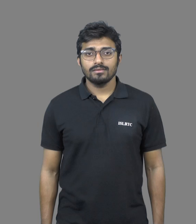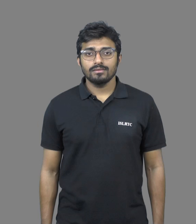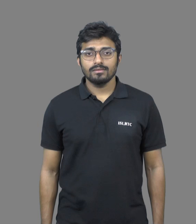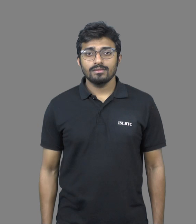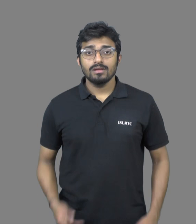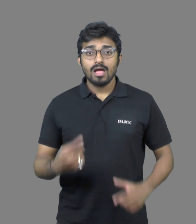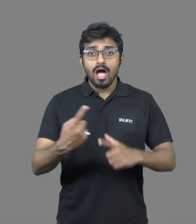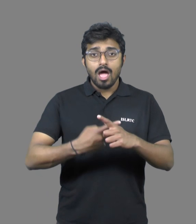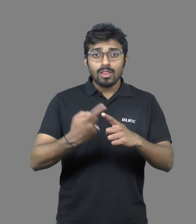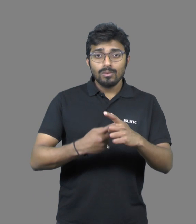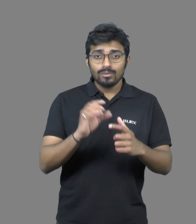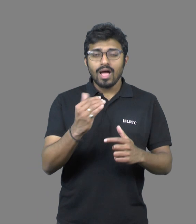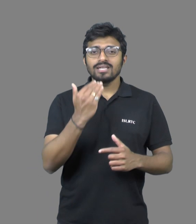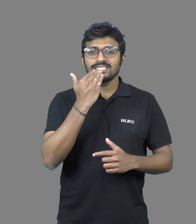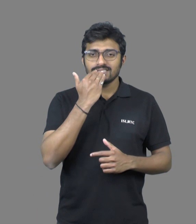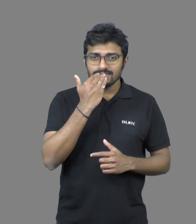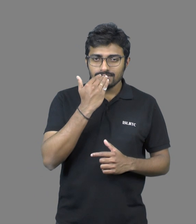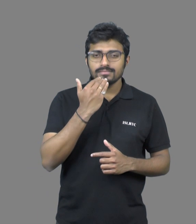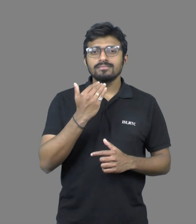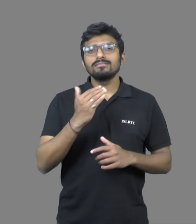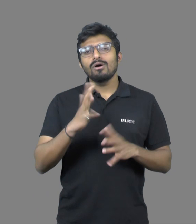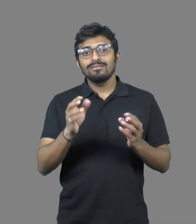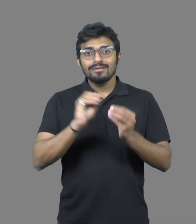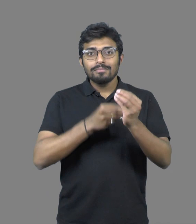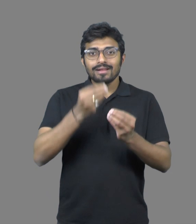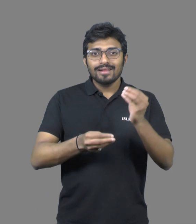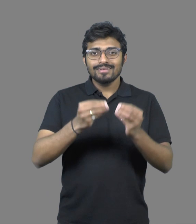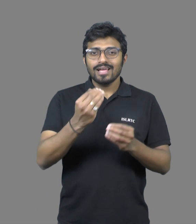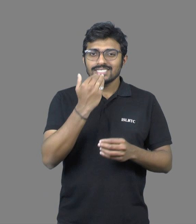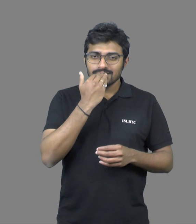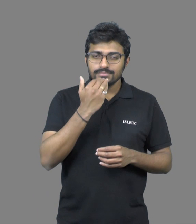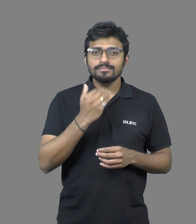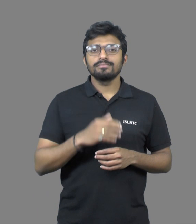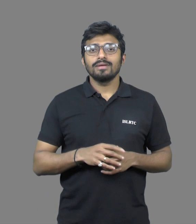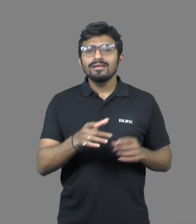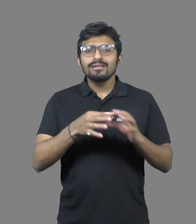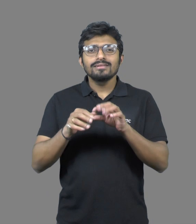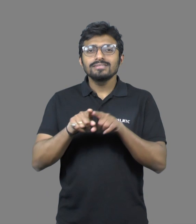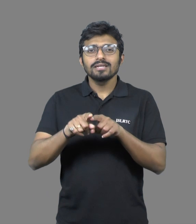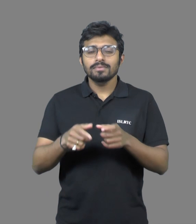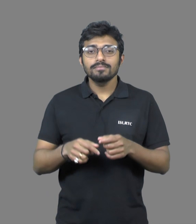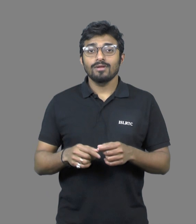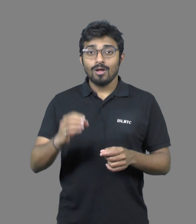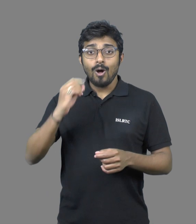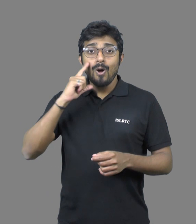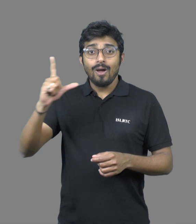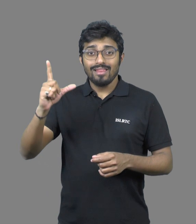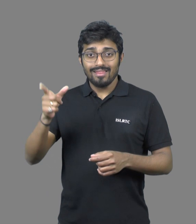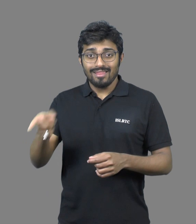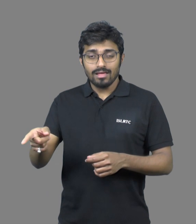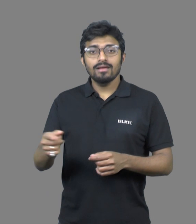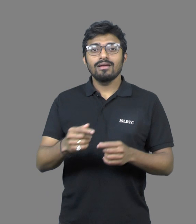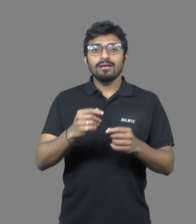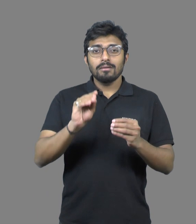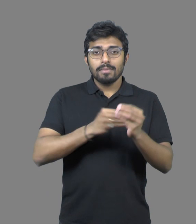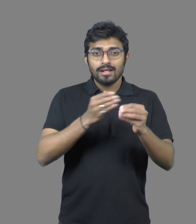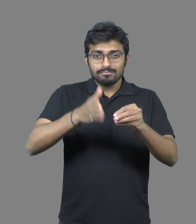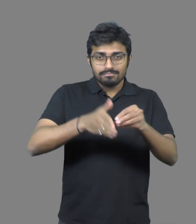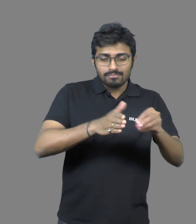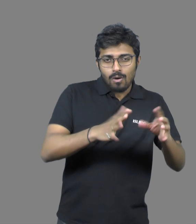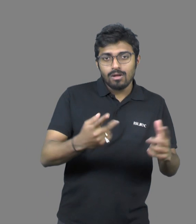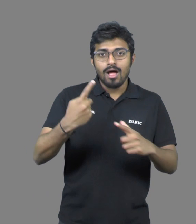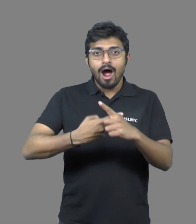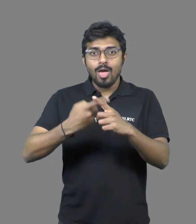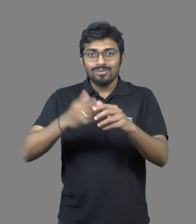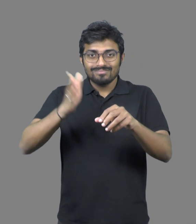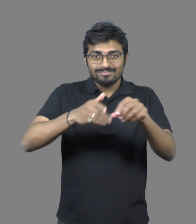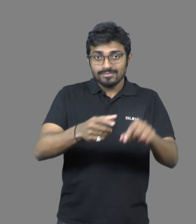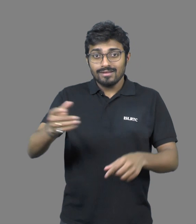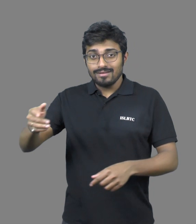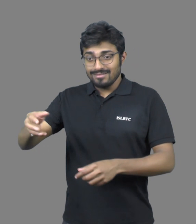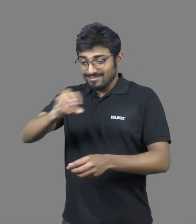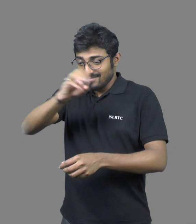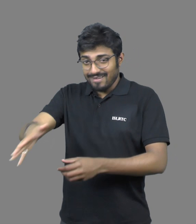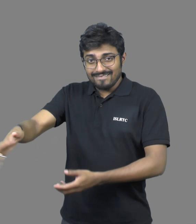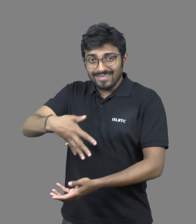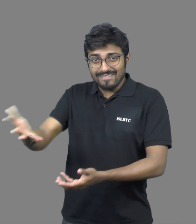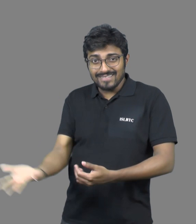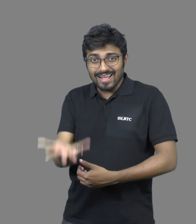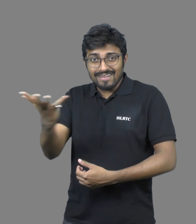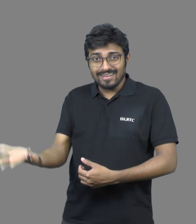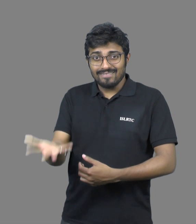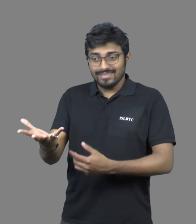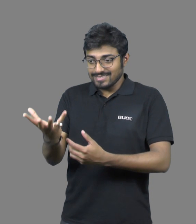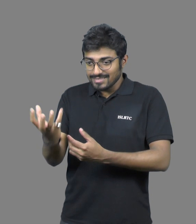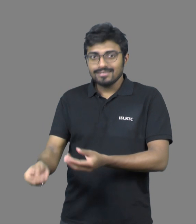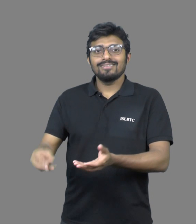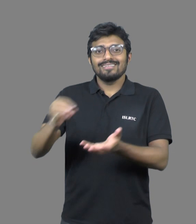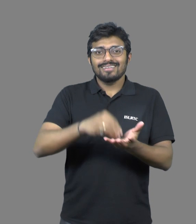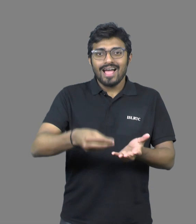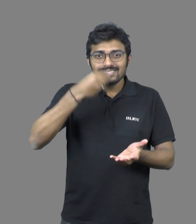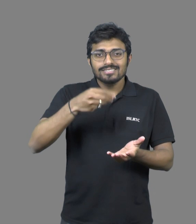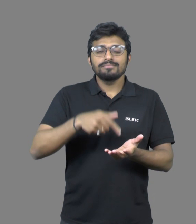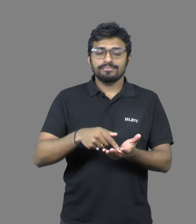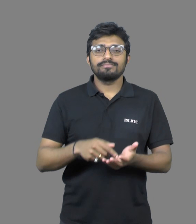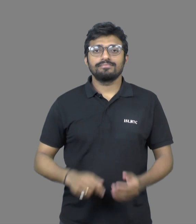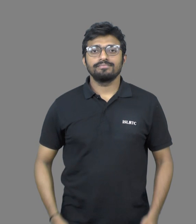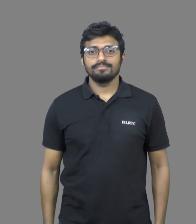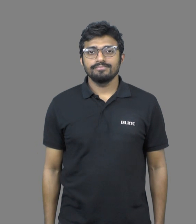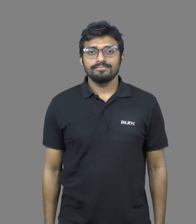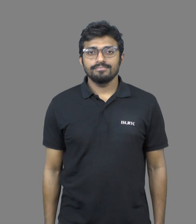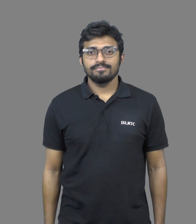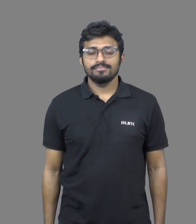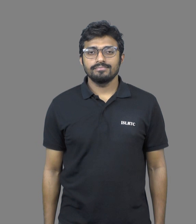Chips